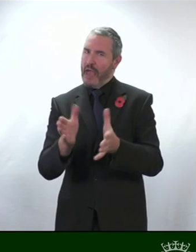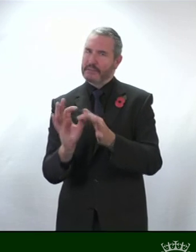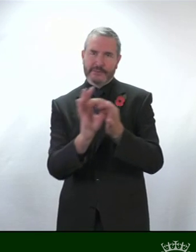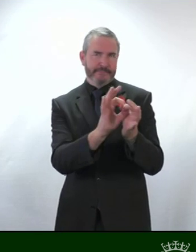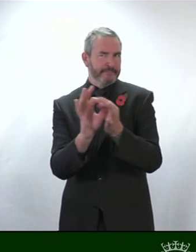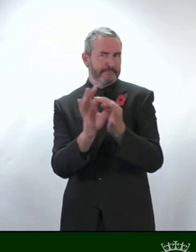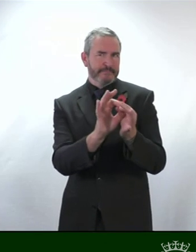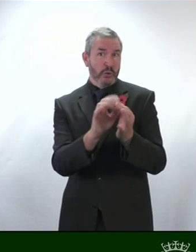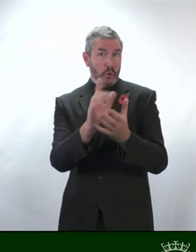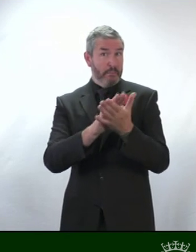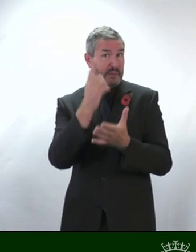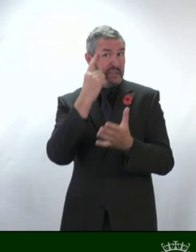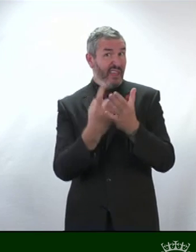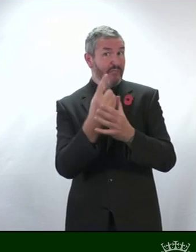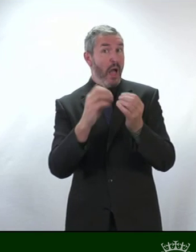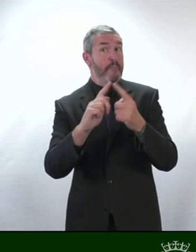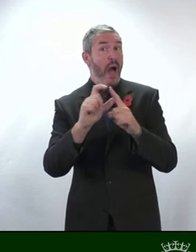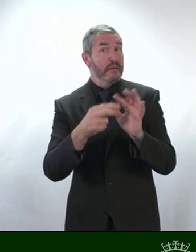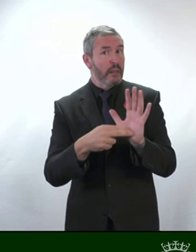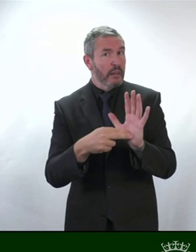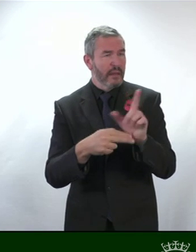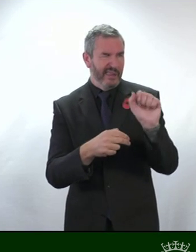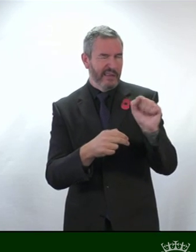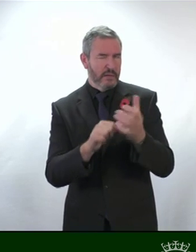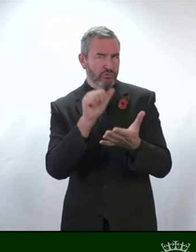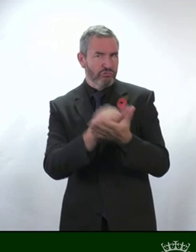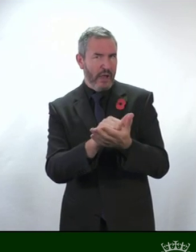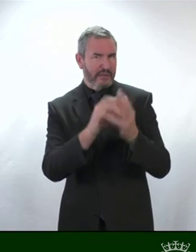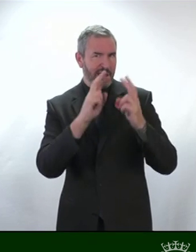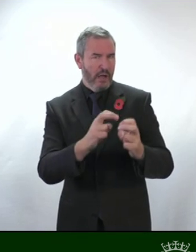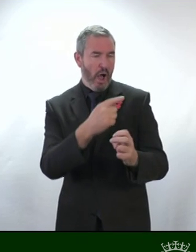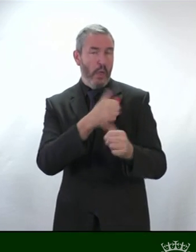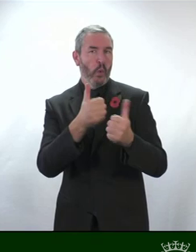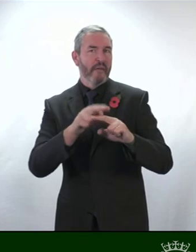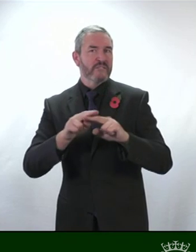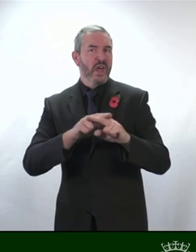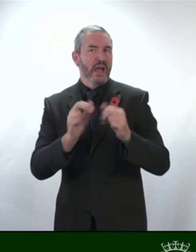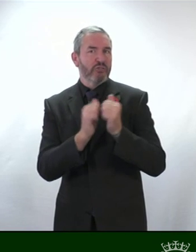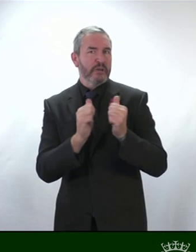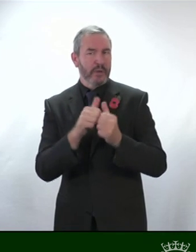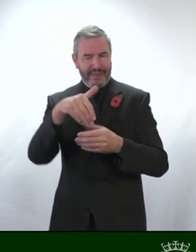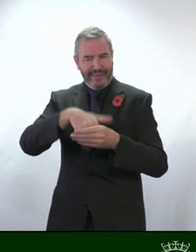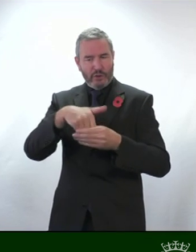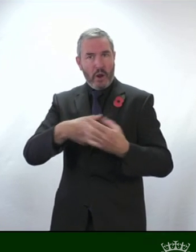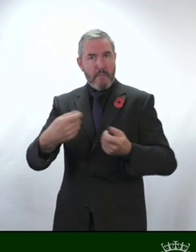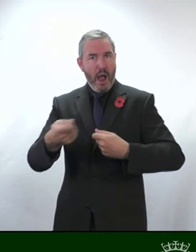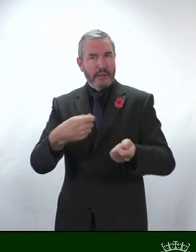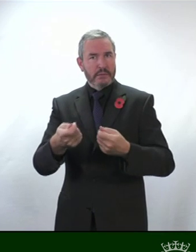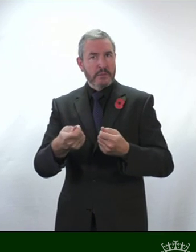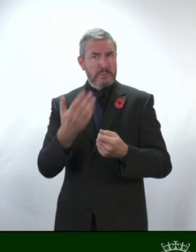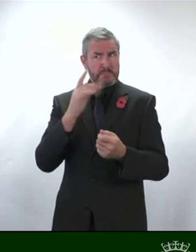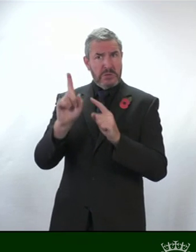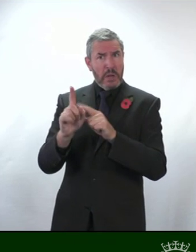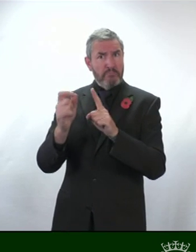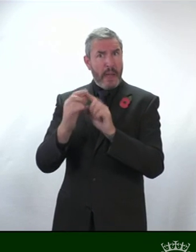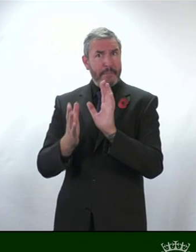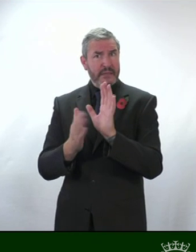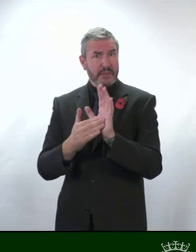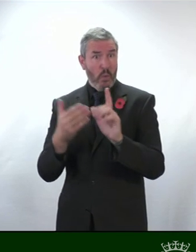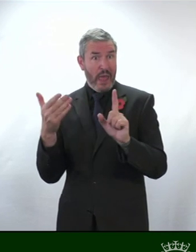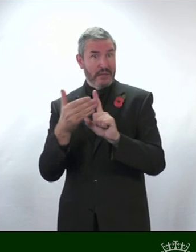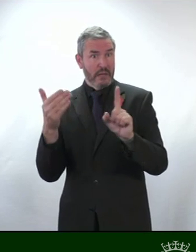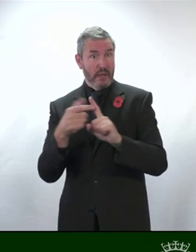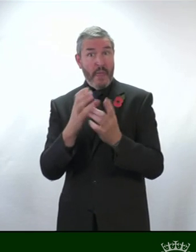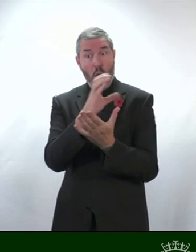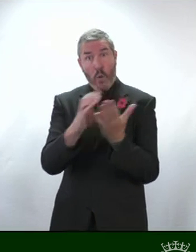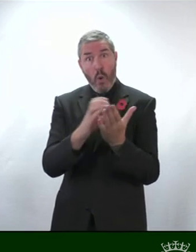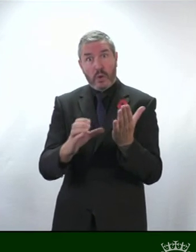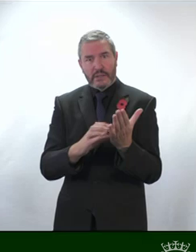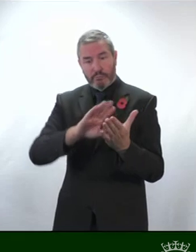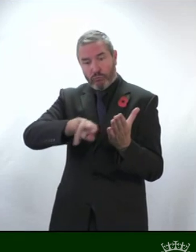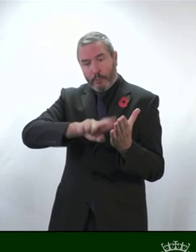Therefore, in the light of Joe Biden’s entirely correct analysis of the impact on the Good Friday agreement of the United Kingdom Internal Market Bill, how quickly will the Prime Minister recognise the inevitable and remove those clauses from the Bill?